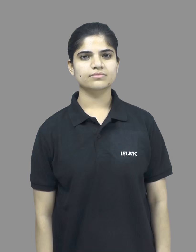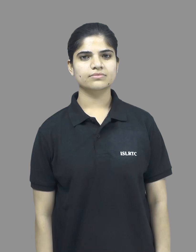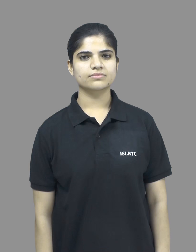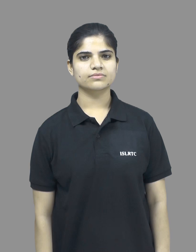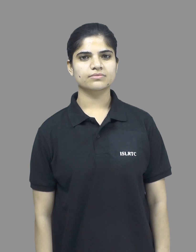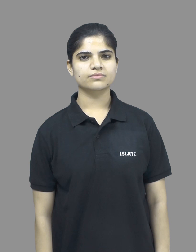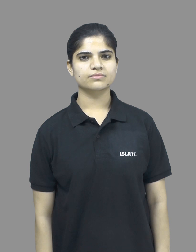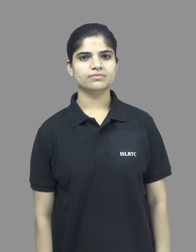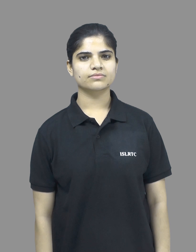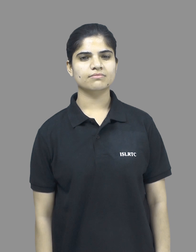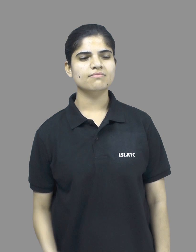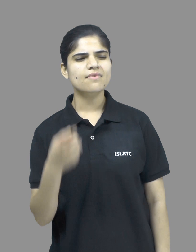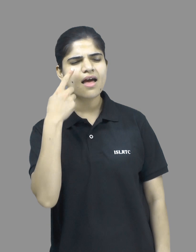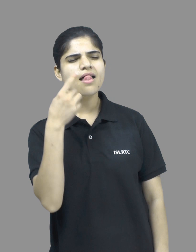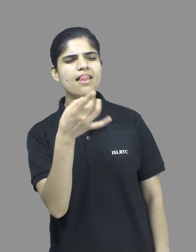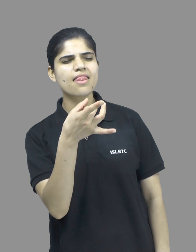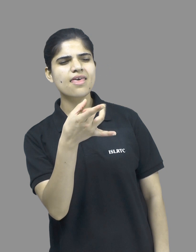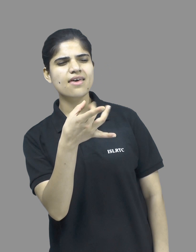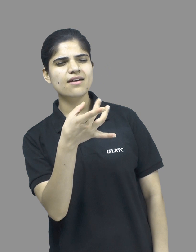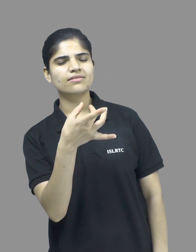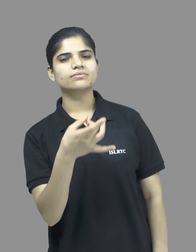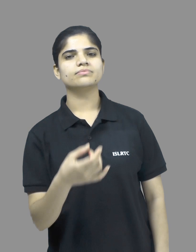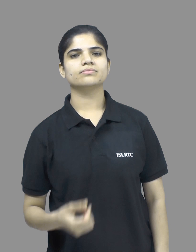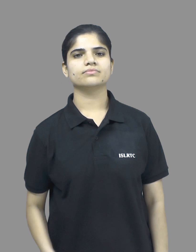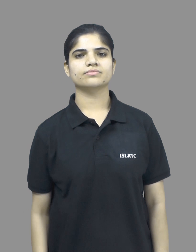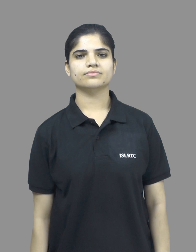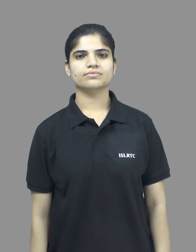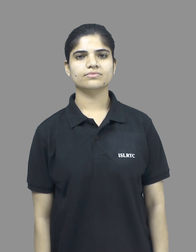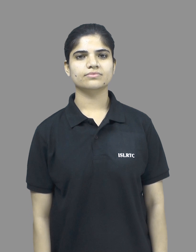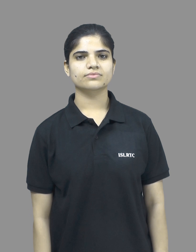Guess